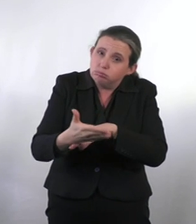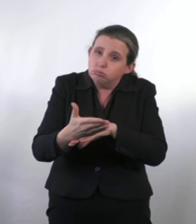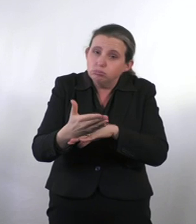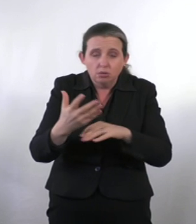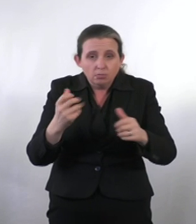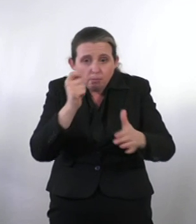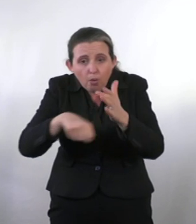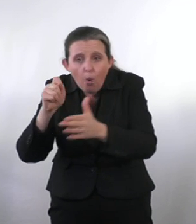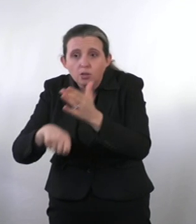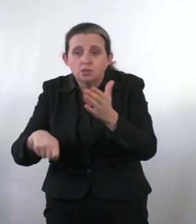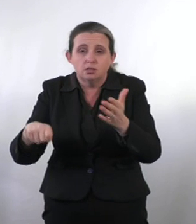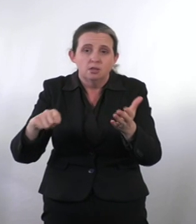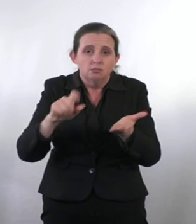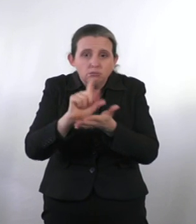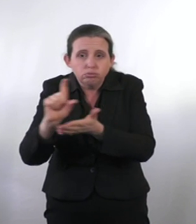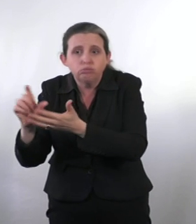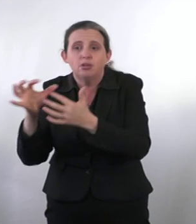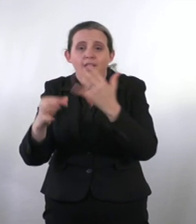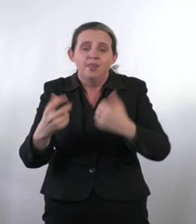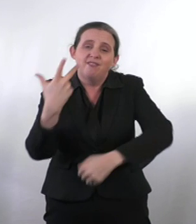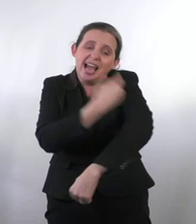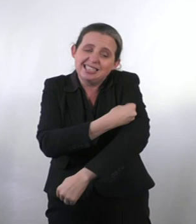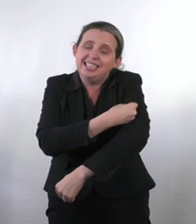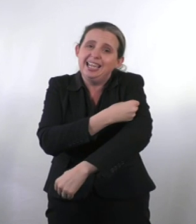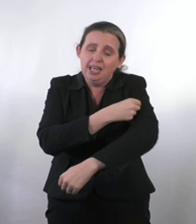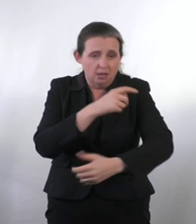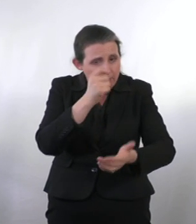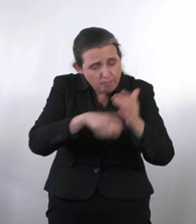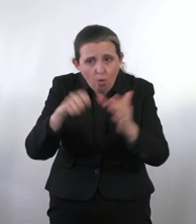world’s first usable room-temperature vaccine.